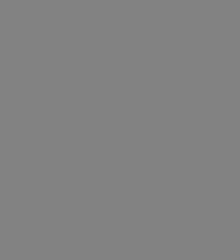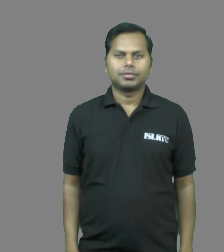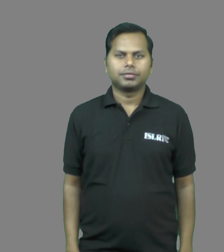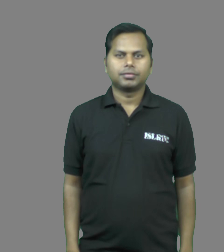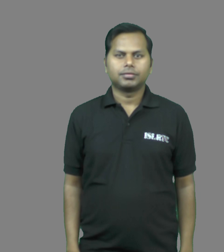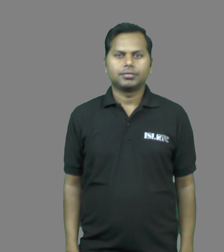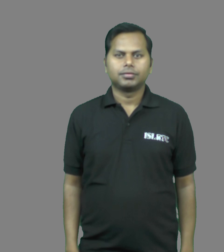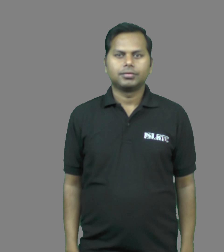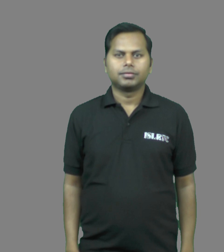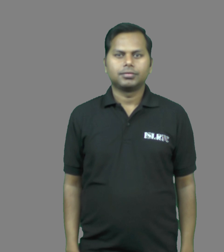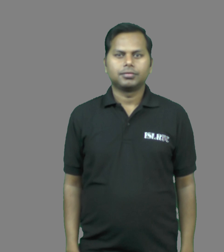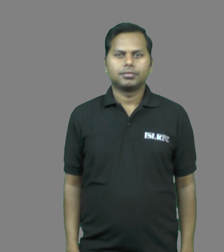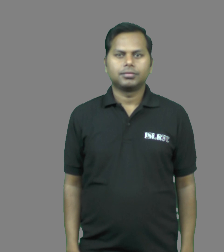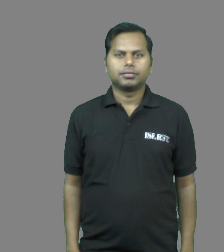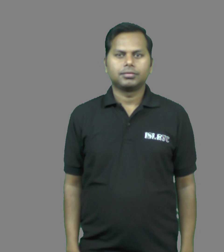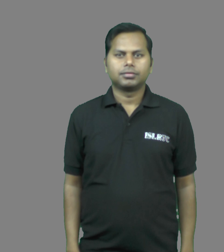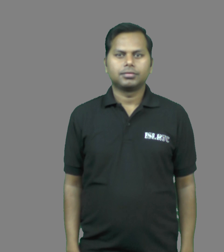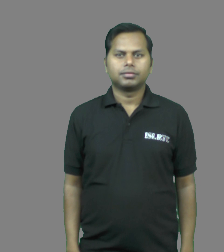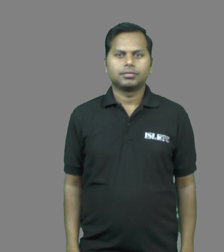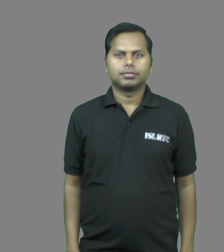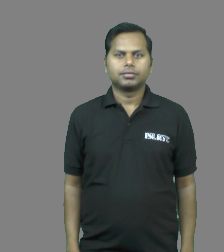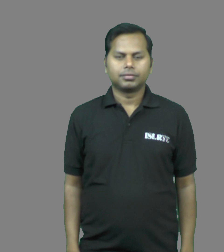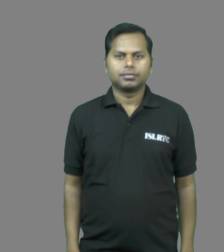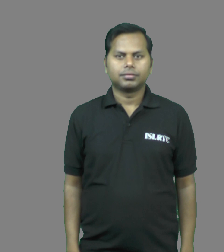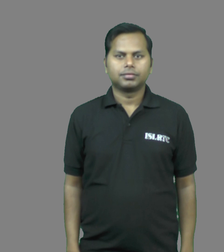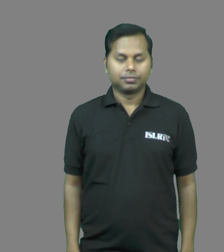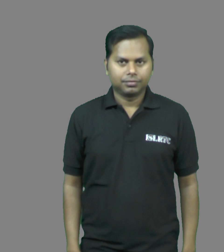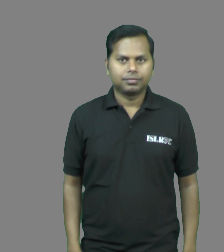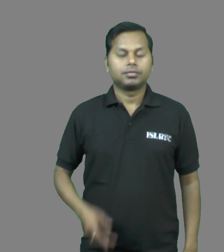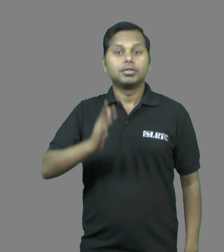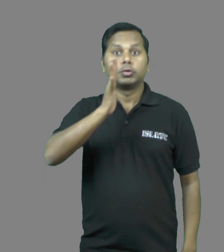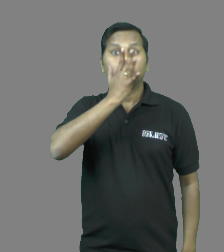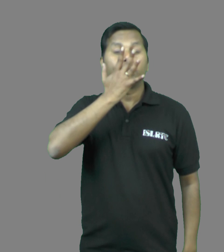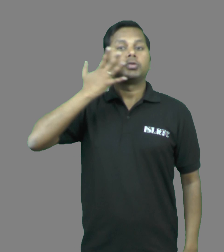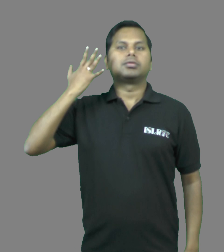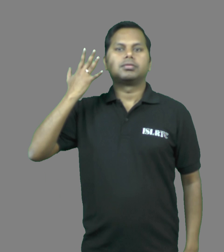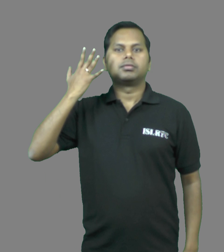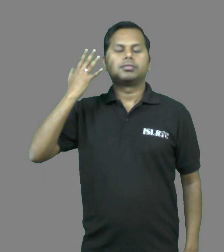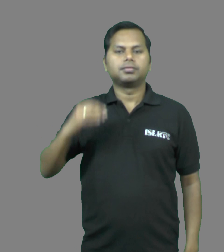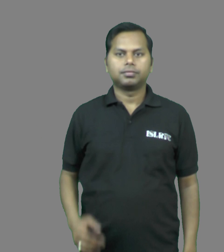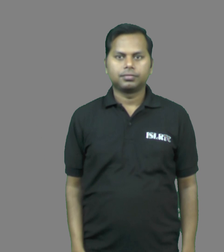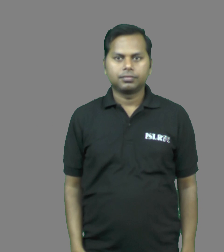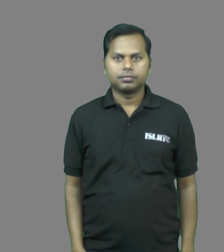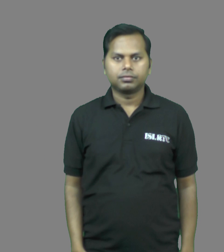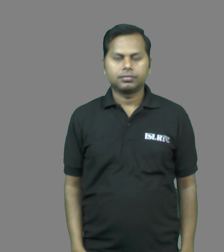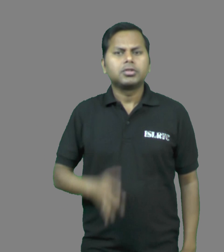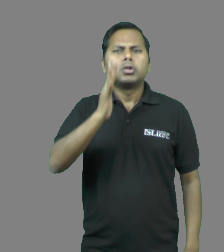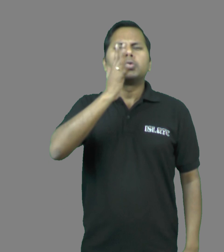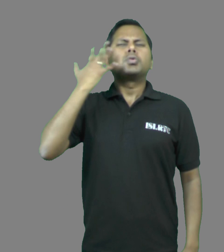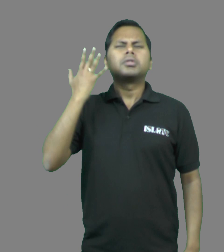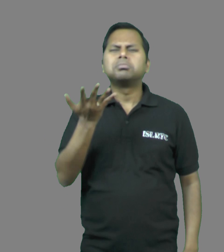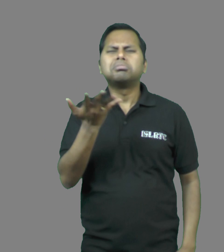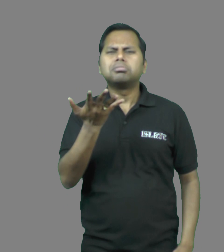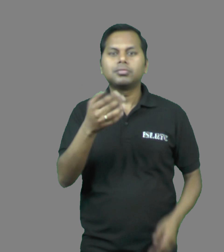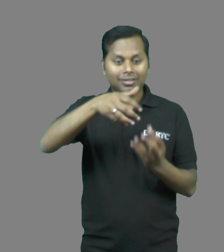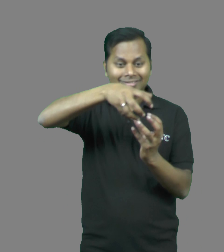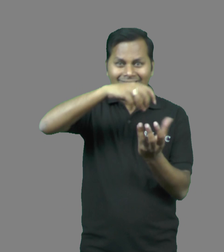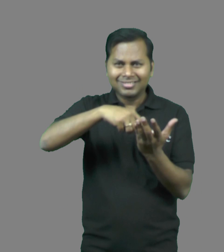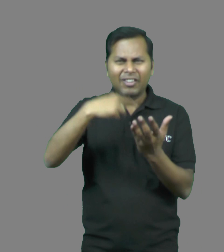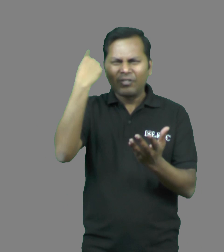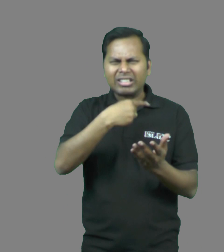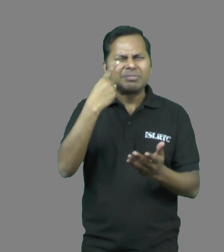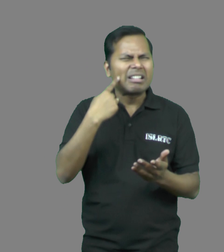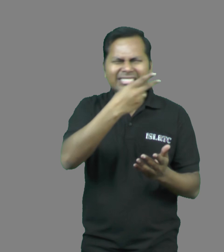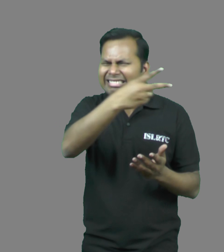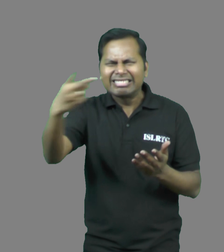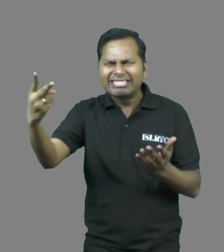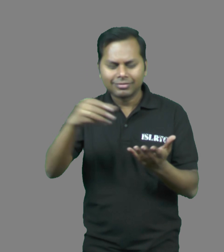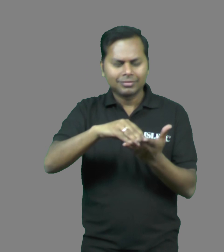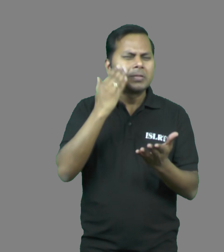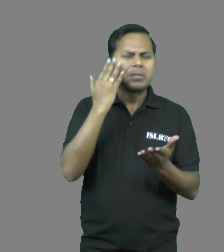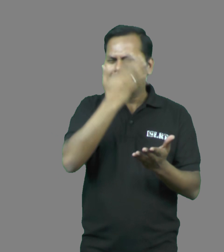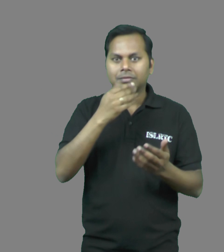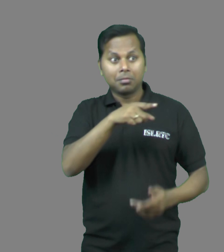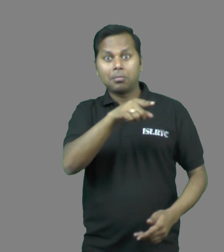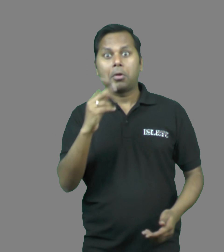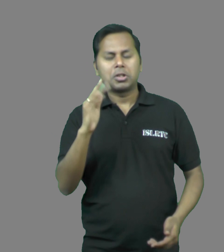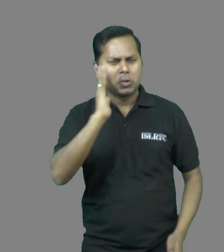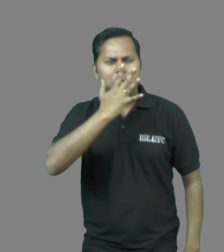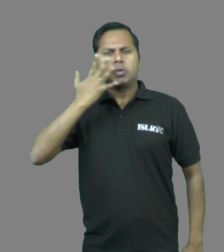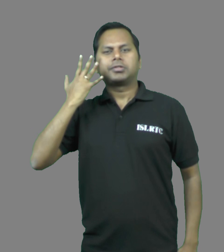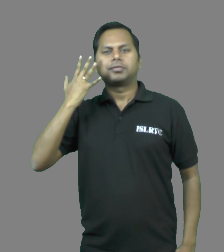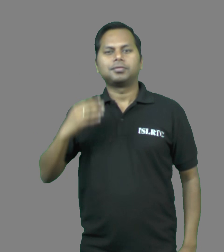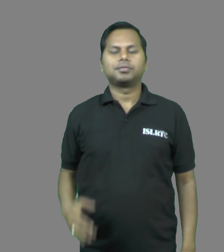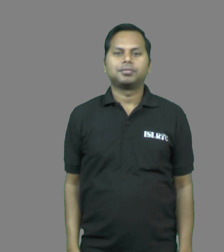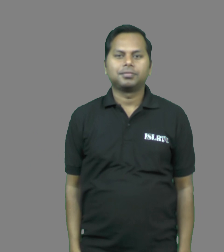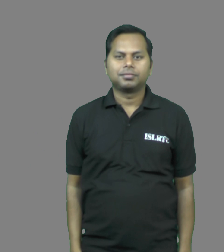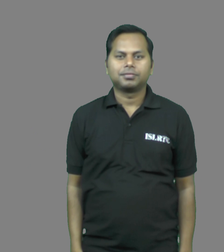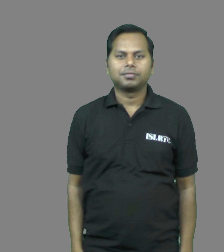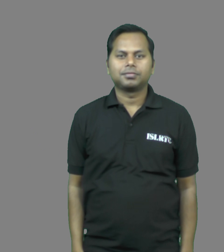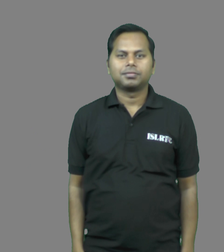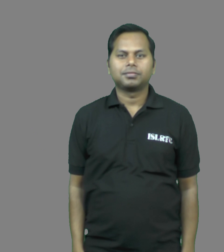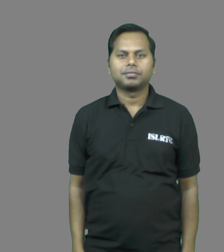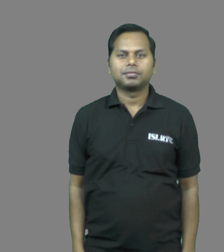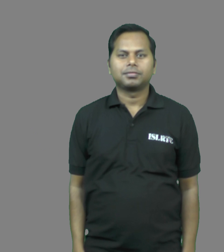Glow